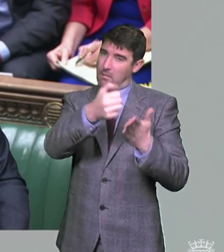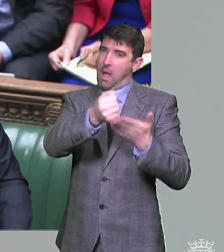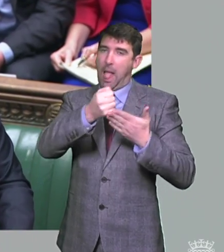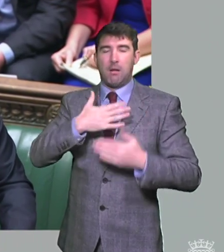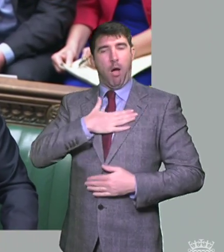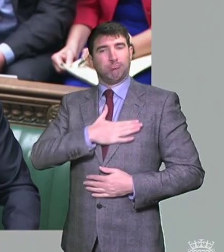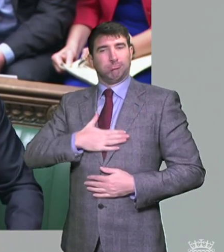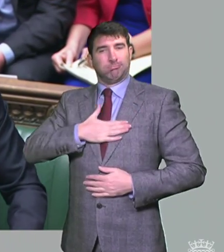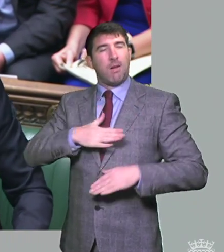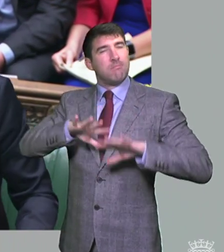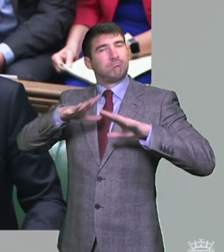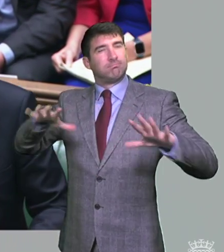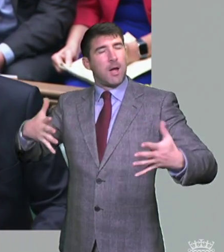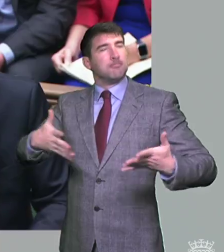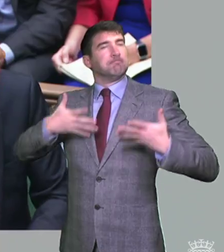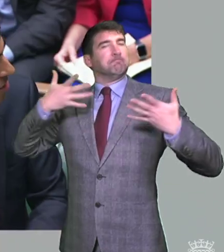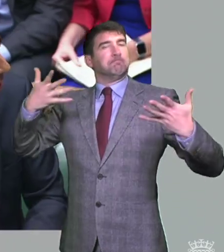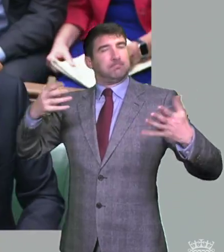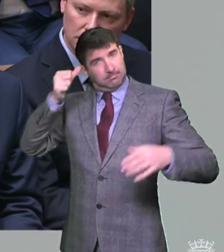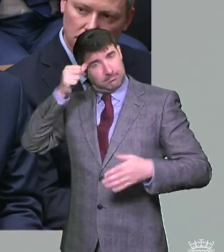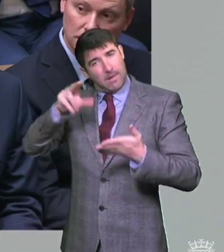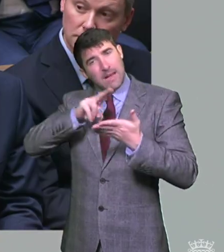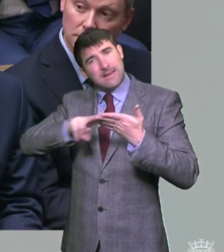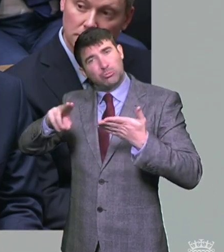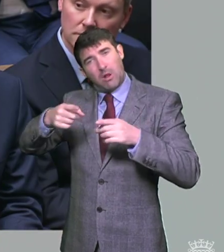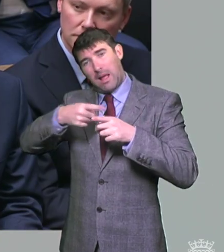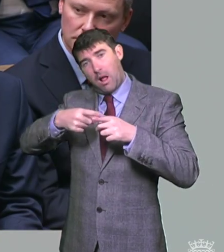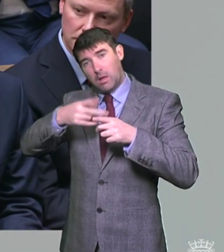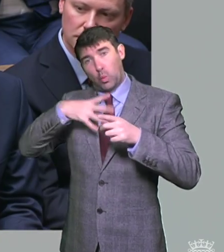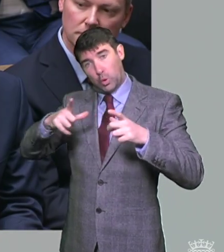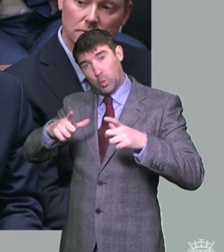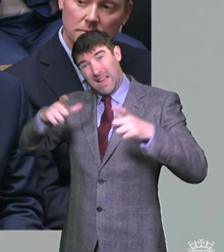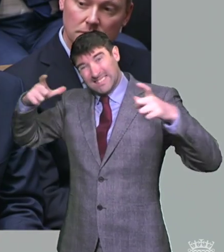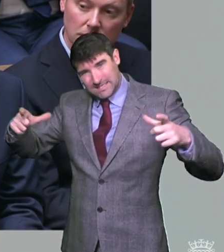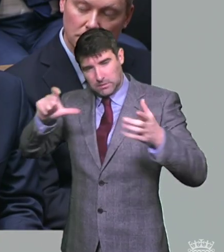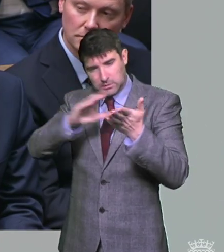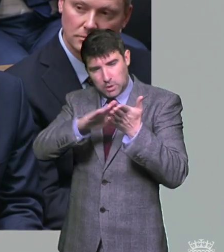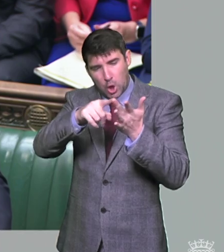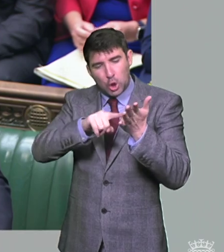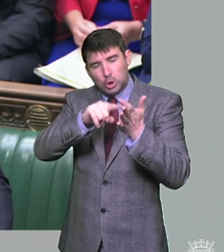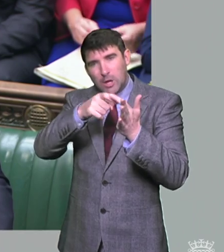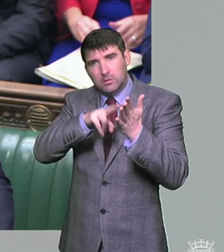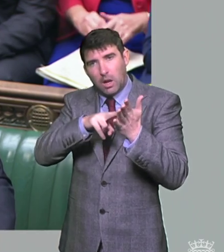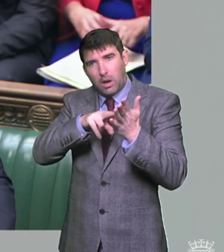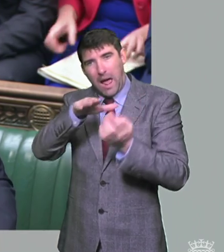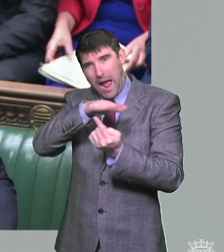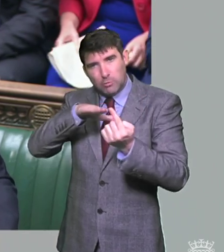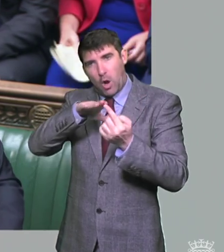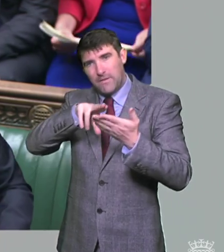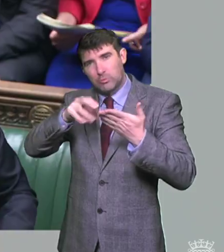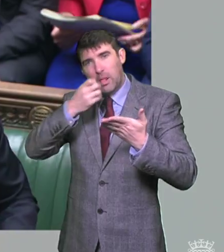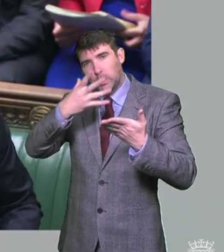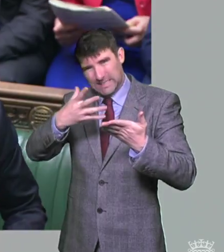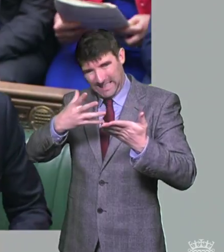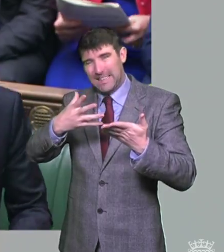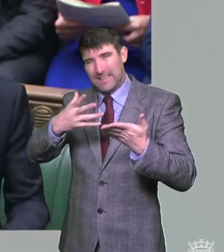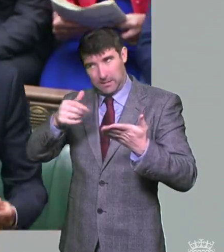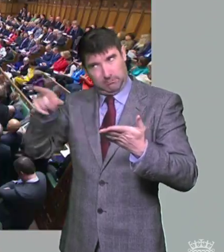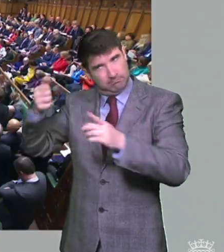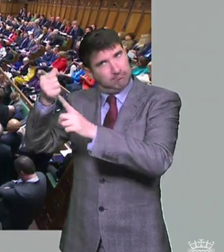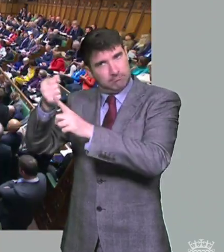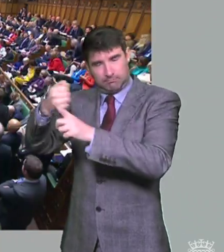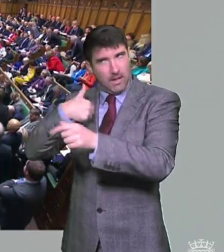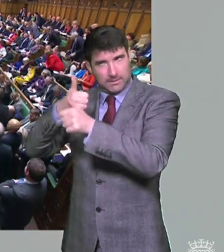I understand that Natural England is considering an extension of the Chilterns area of outstanding natural beauty, and I know my honourable Friend will be vigorously taking up his campaign with it.